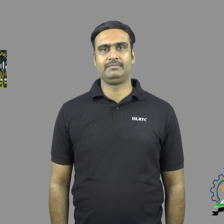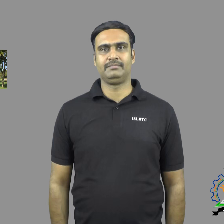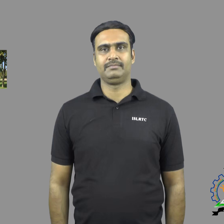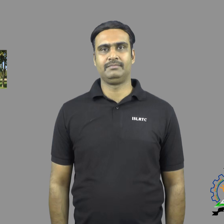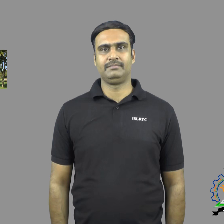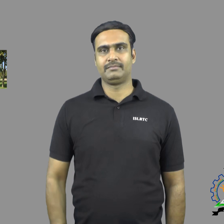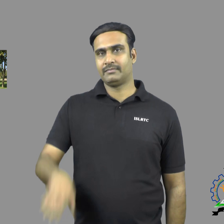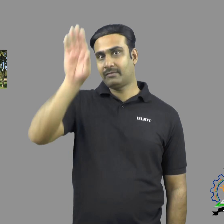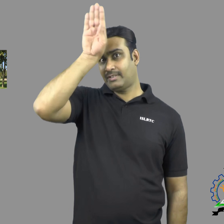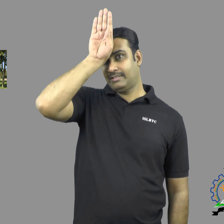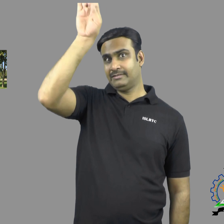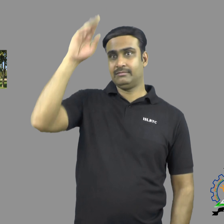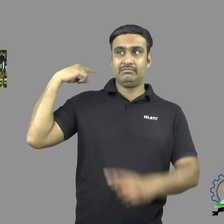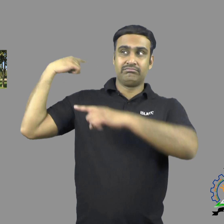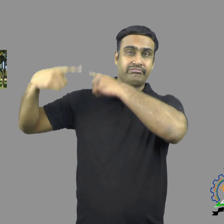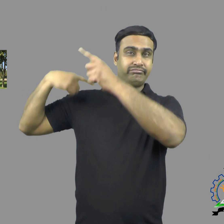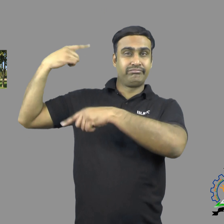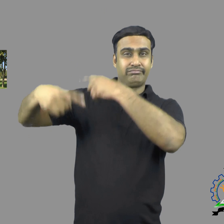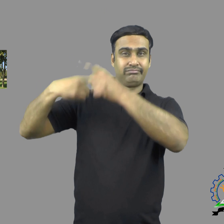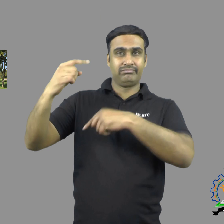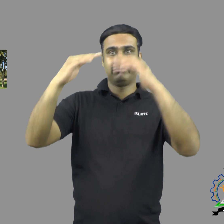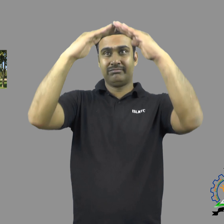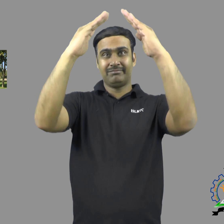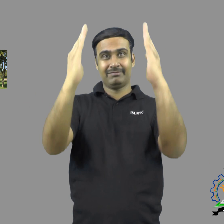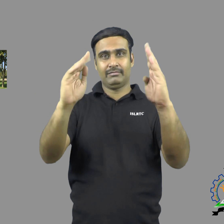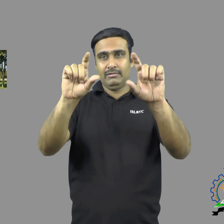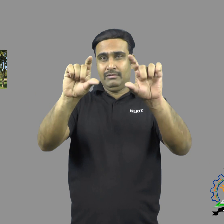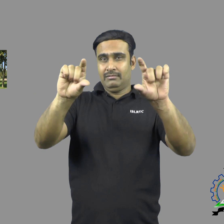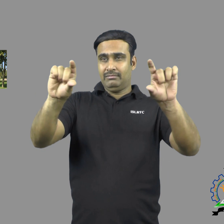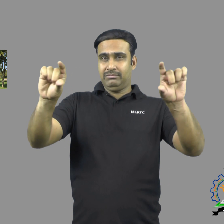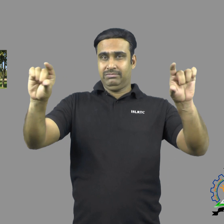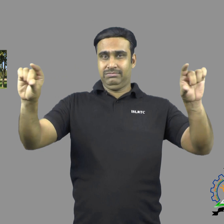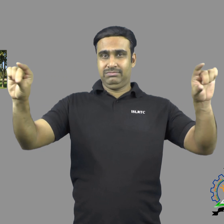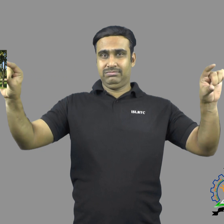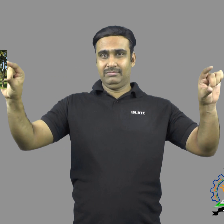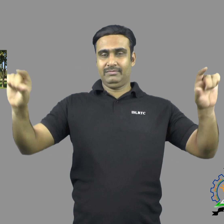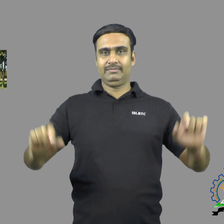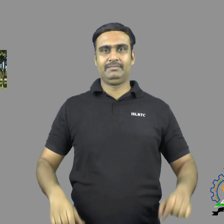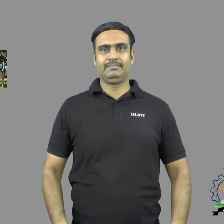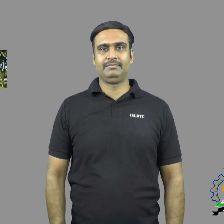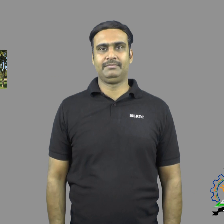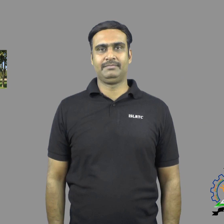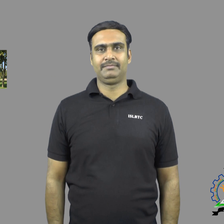Umaid Bhawan Palace